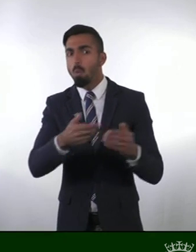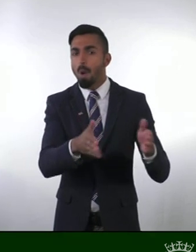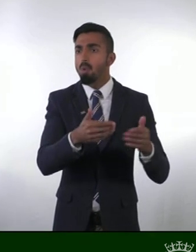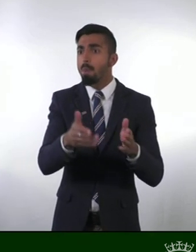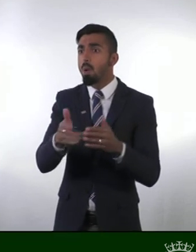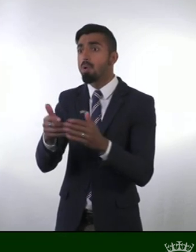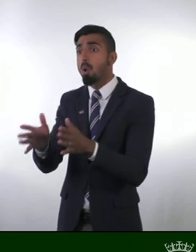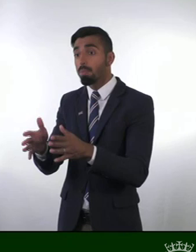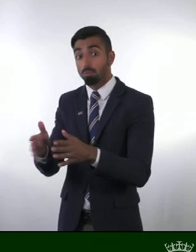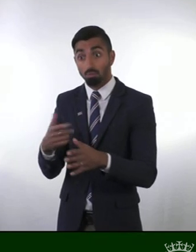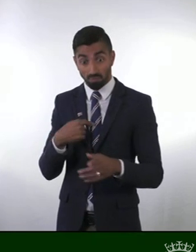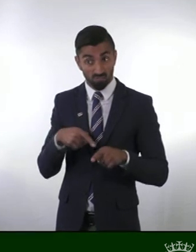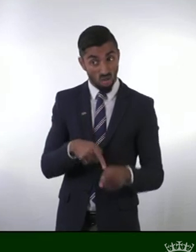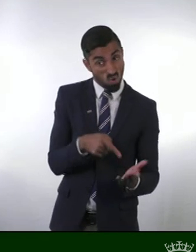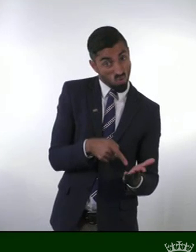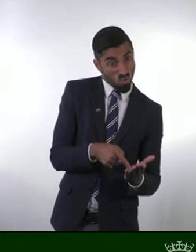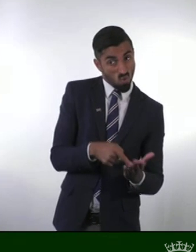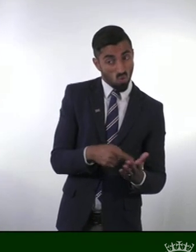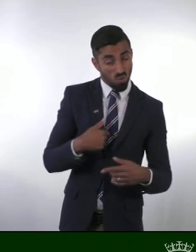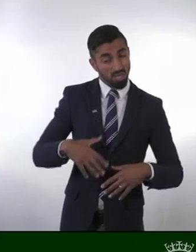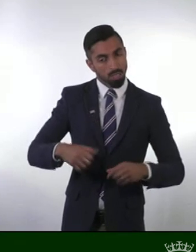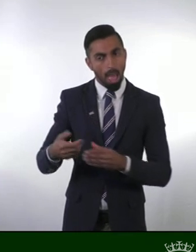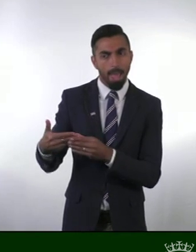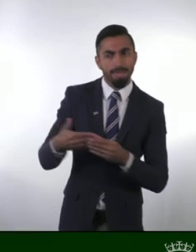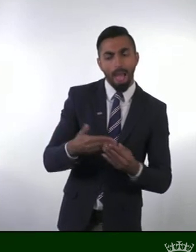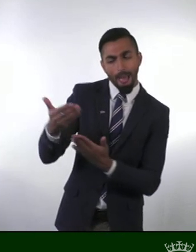Guidance is now being developed for such hospitality.